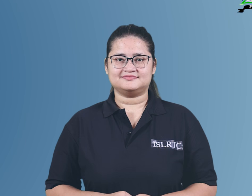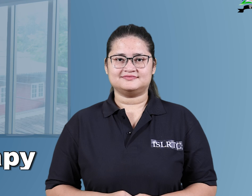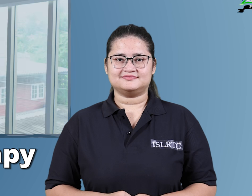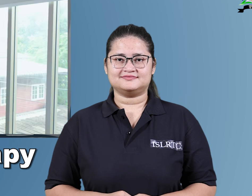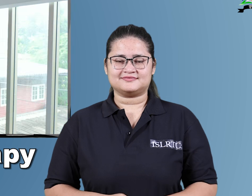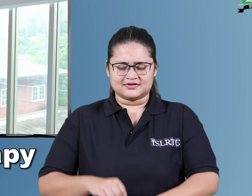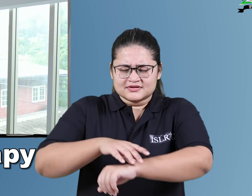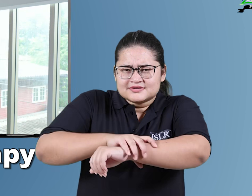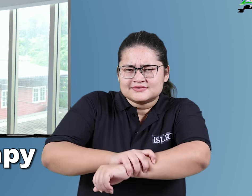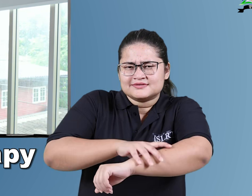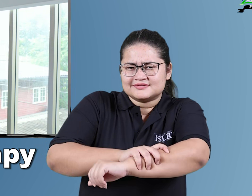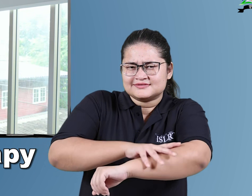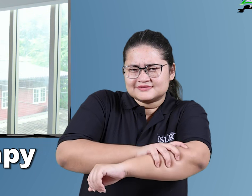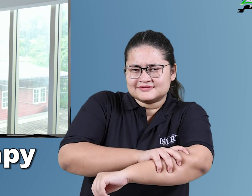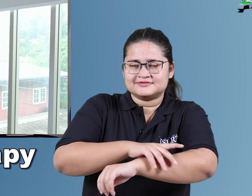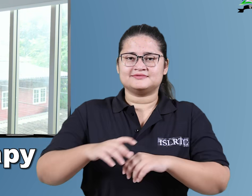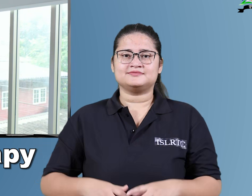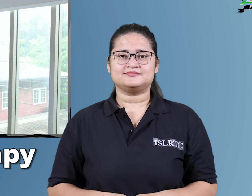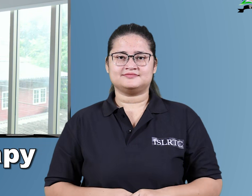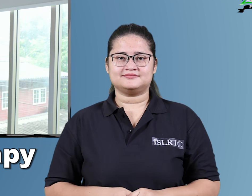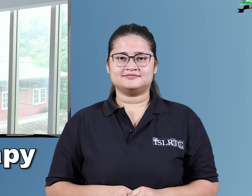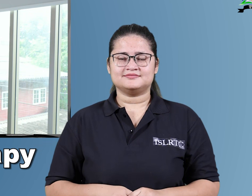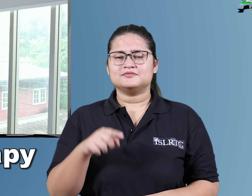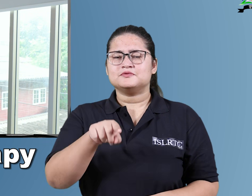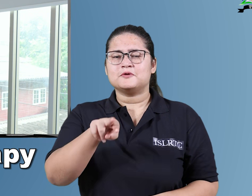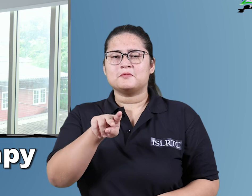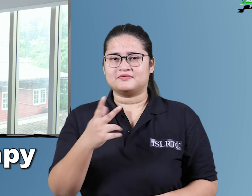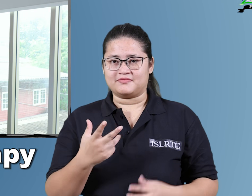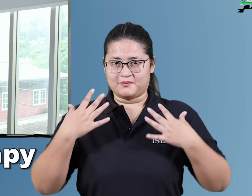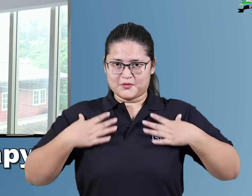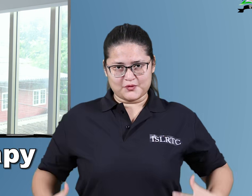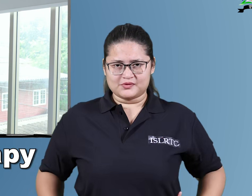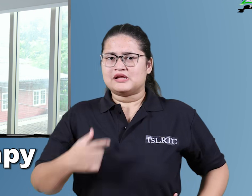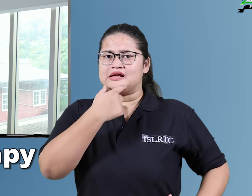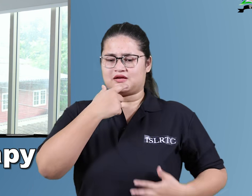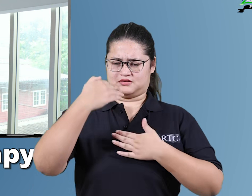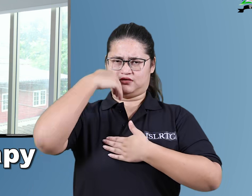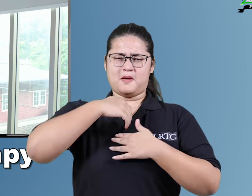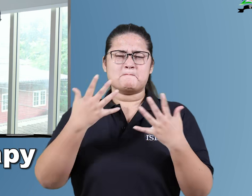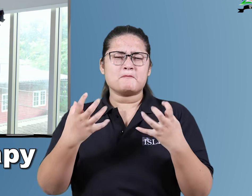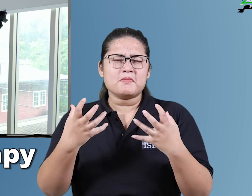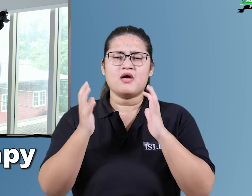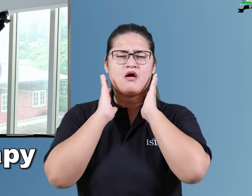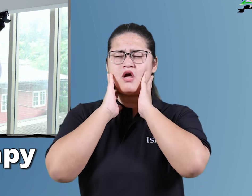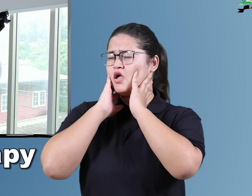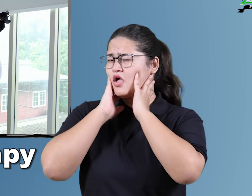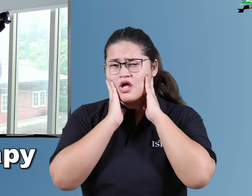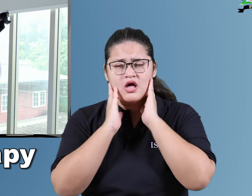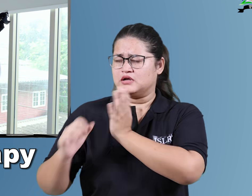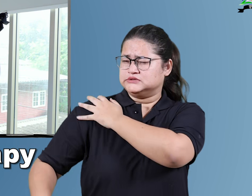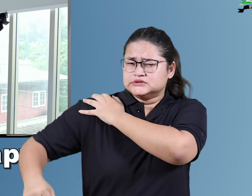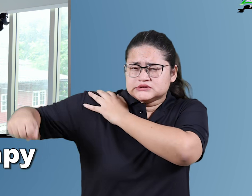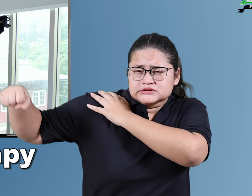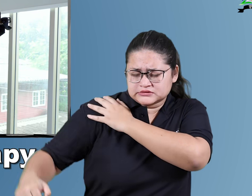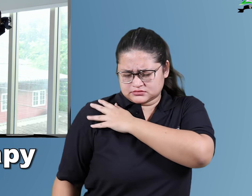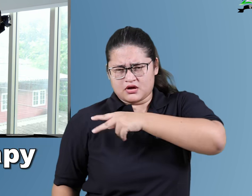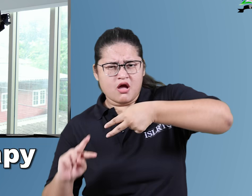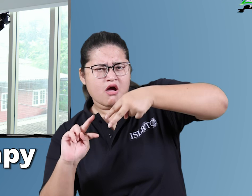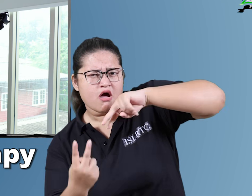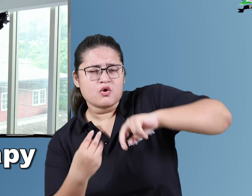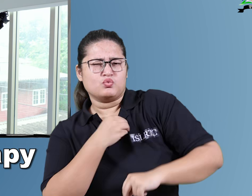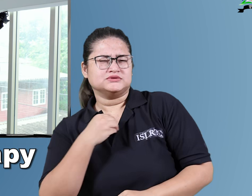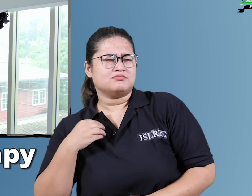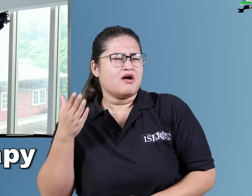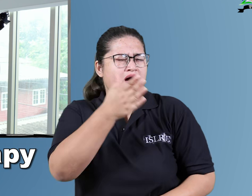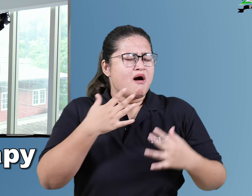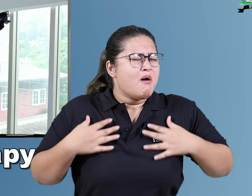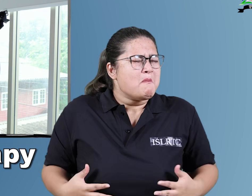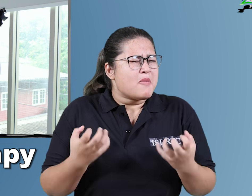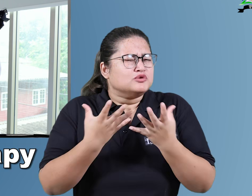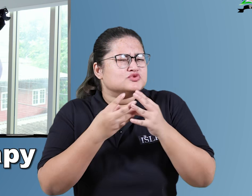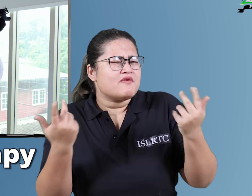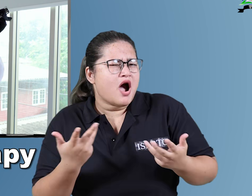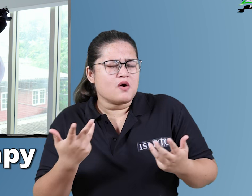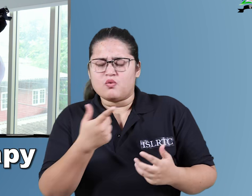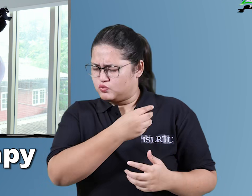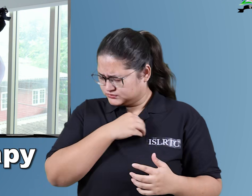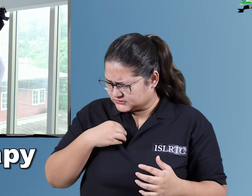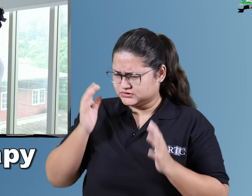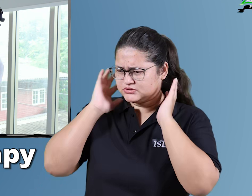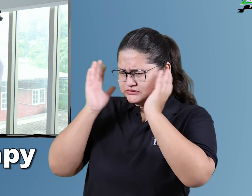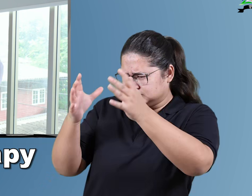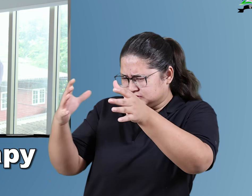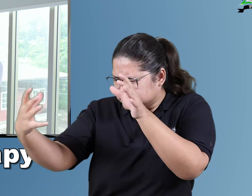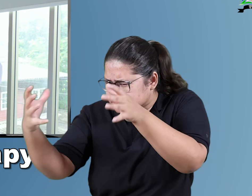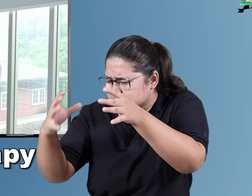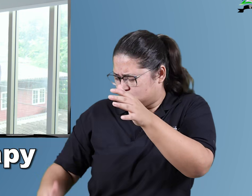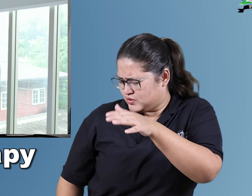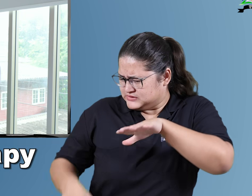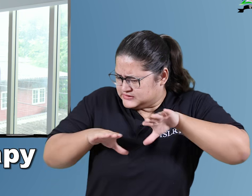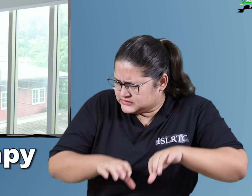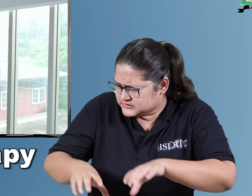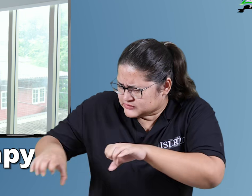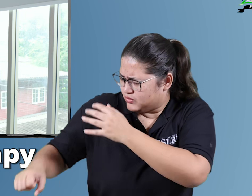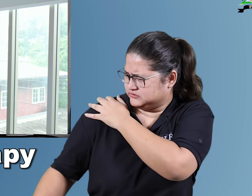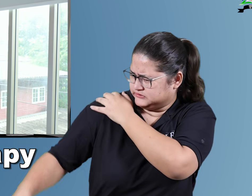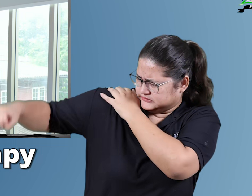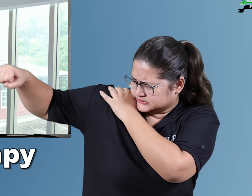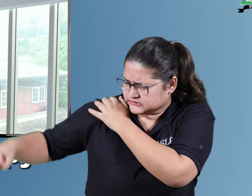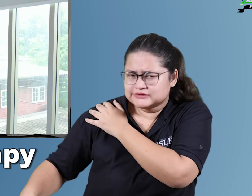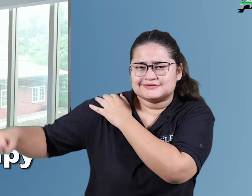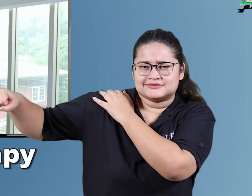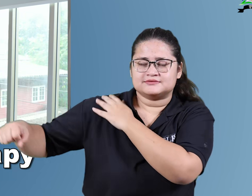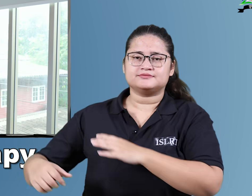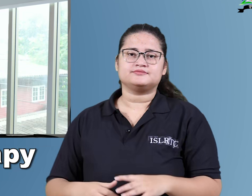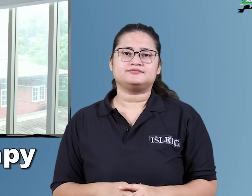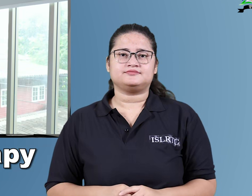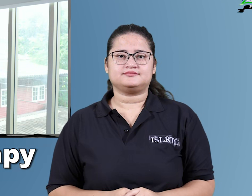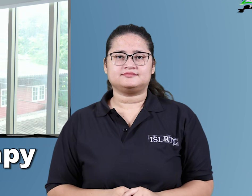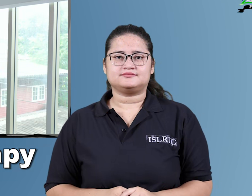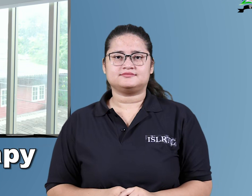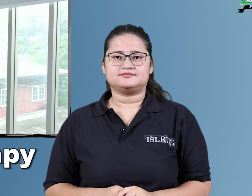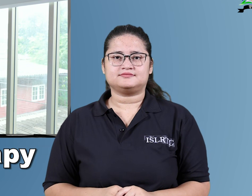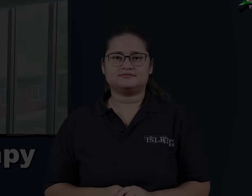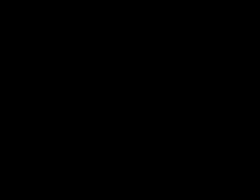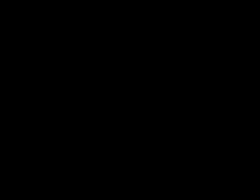Manual Therapy Manual therapy is a hands on technique used by physical therapists and other healthcare professionals to treat musculoskeletal pain. It involves using the therapist's hands to manipulate and massage the muscles and joints of the body.